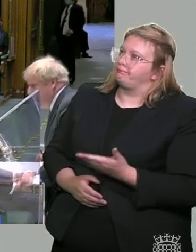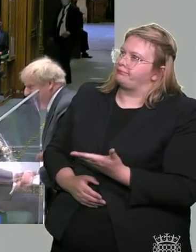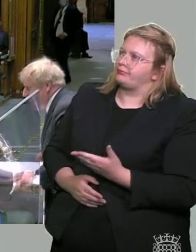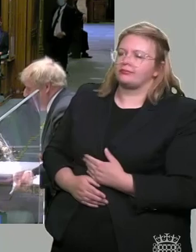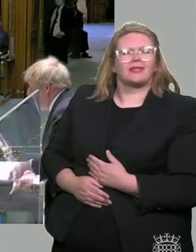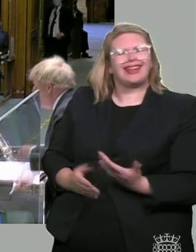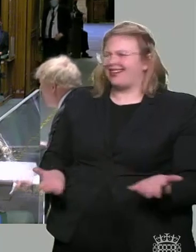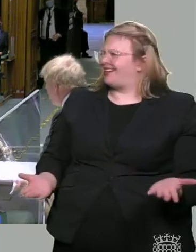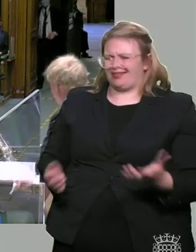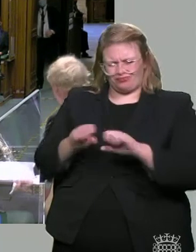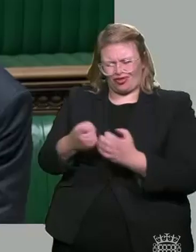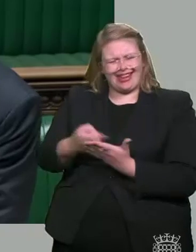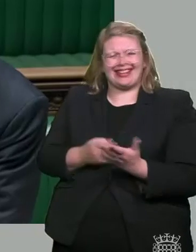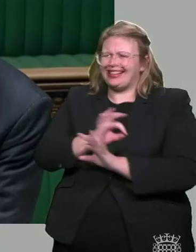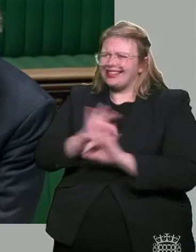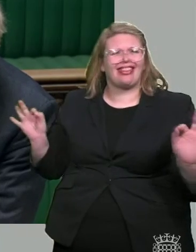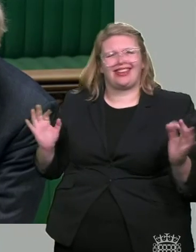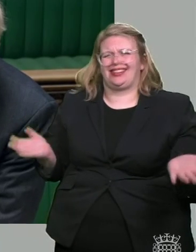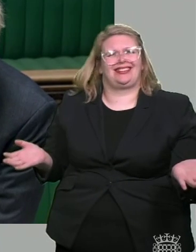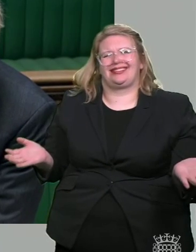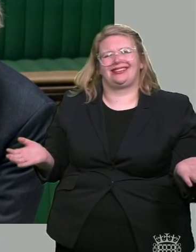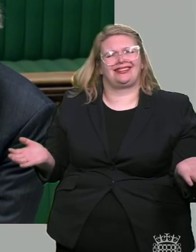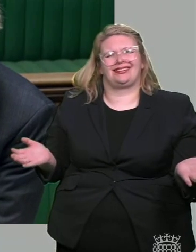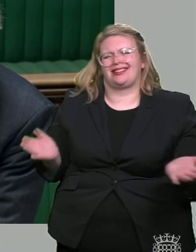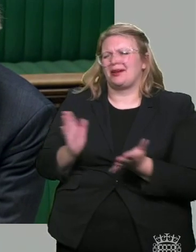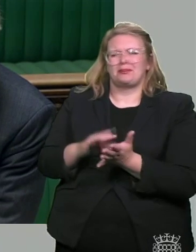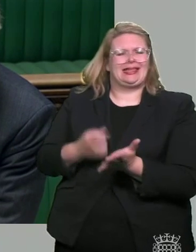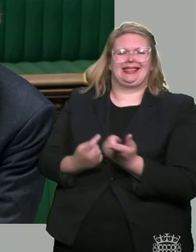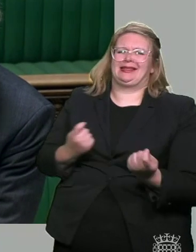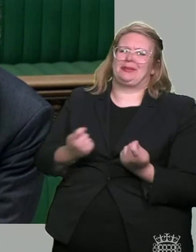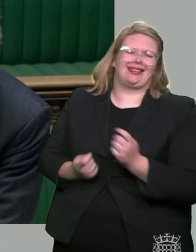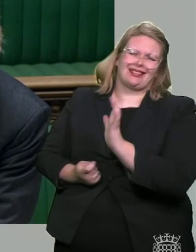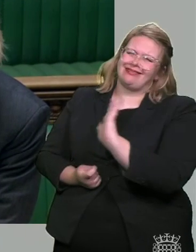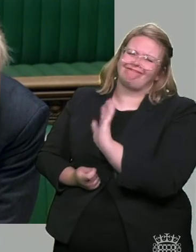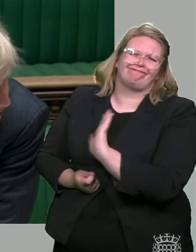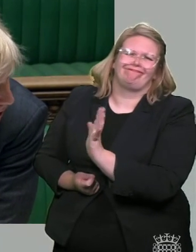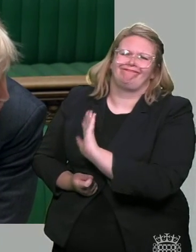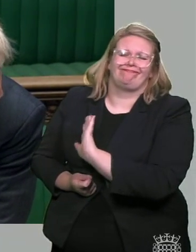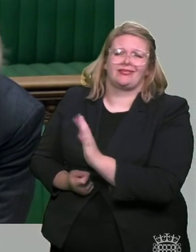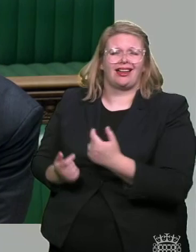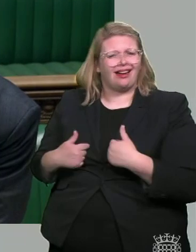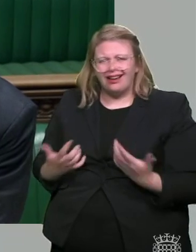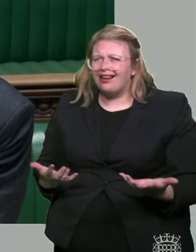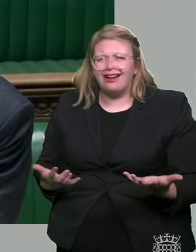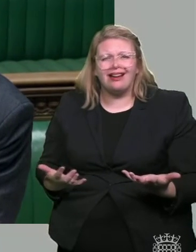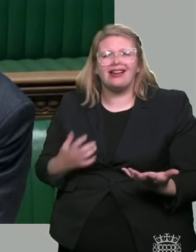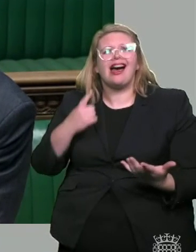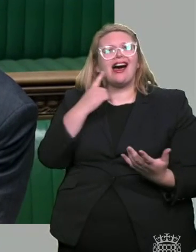No, I don’t. What I believe has been strained to breaking point is the credulity of the public.